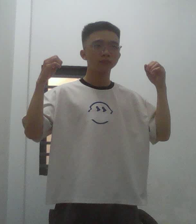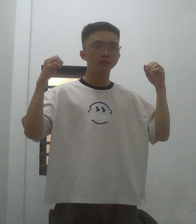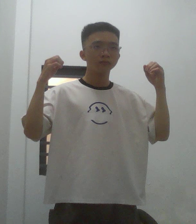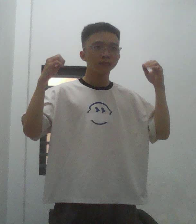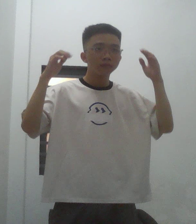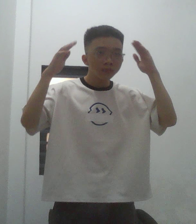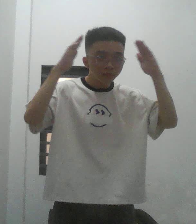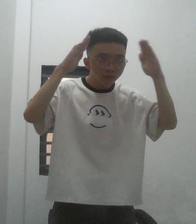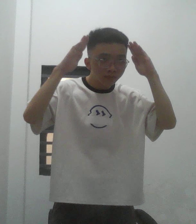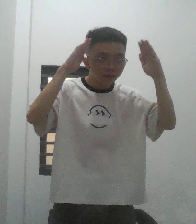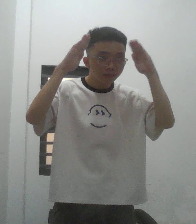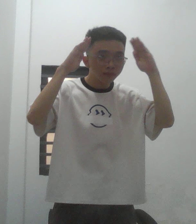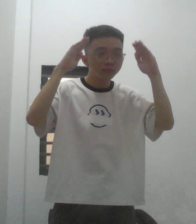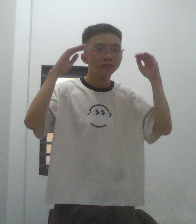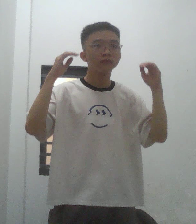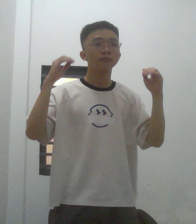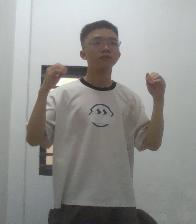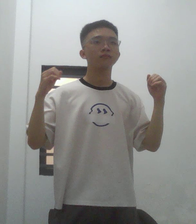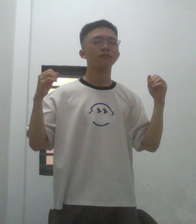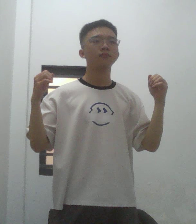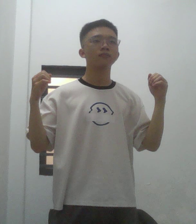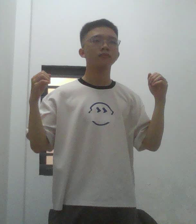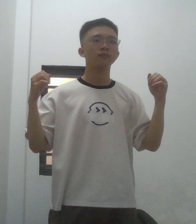xin chao